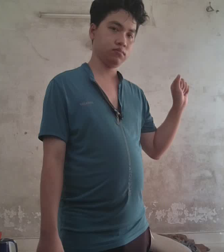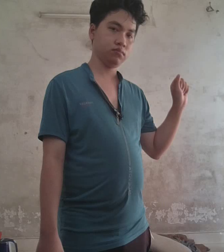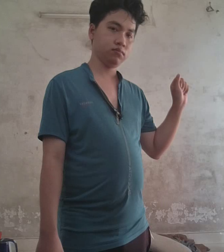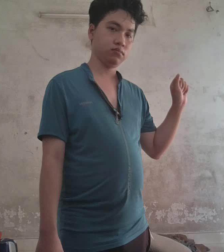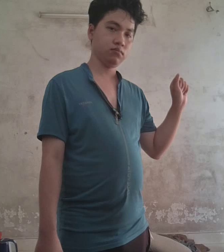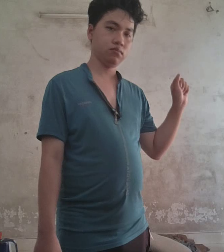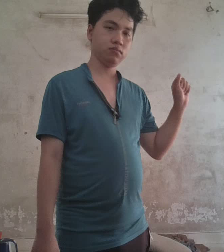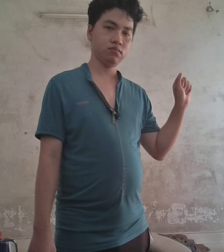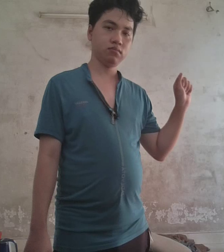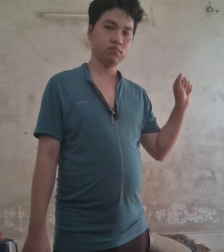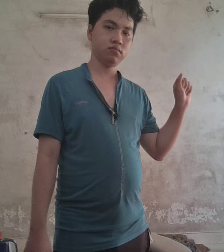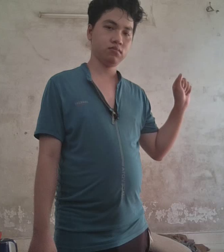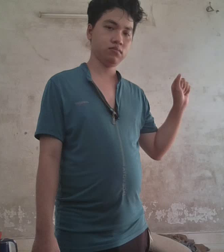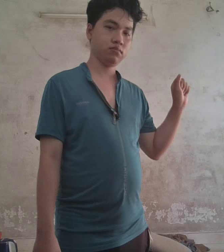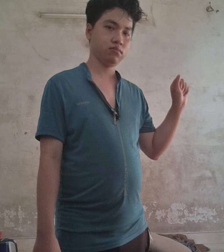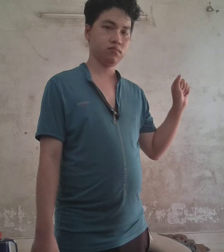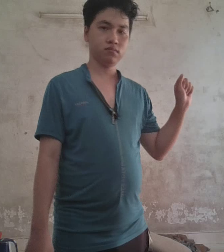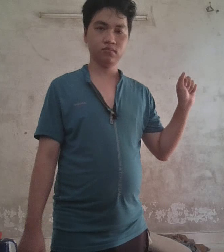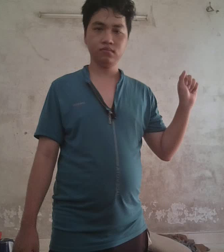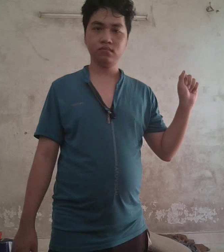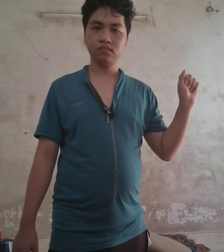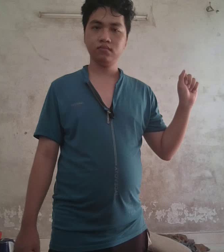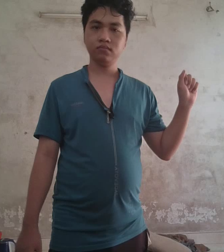a